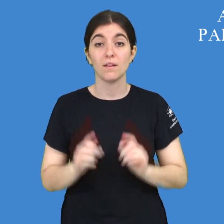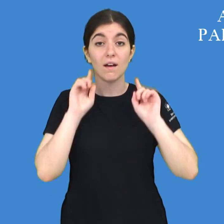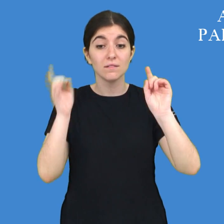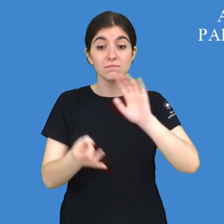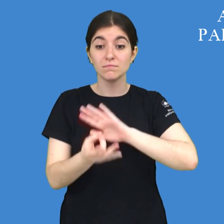caso